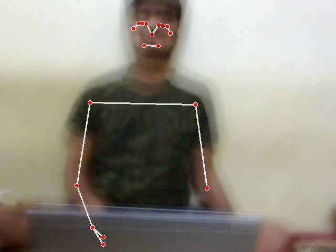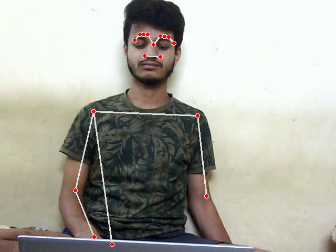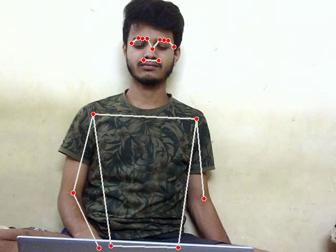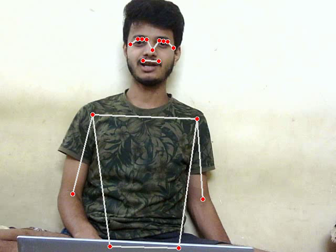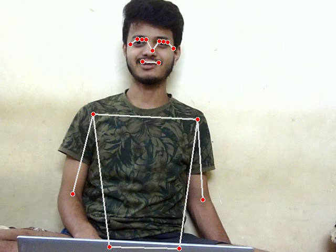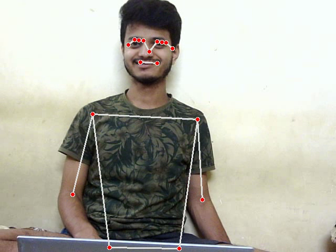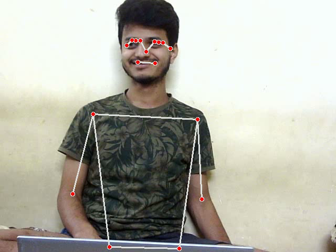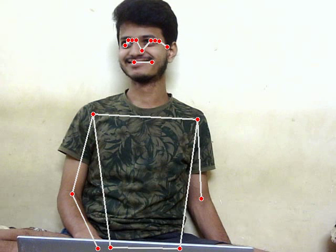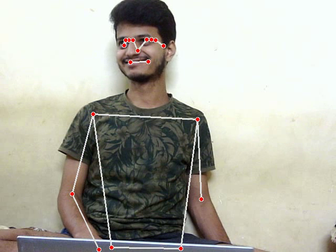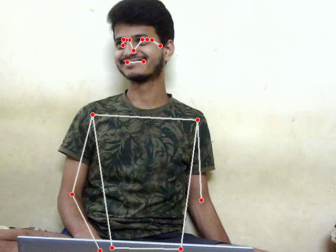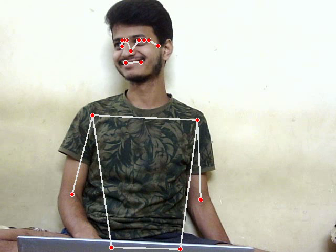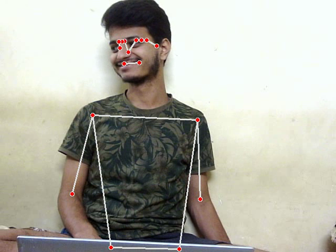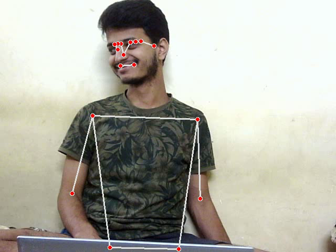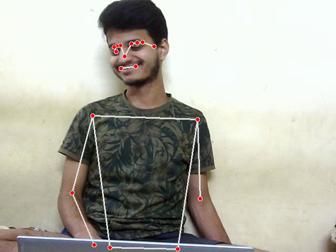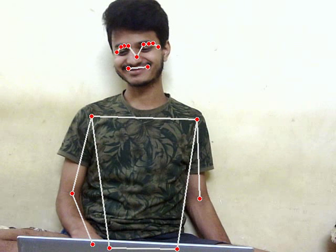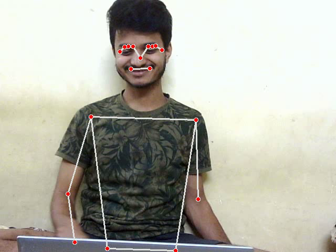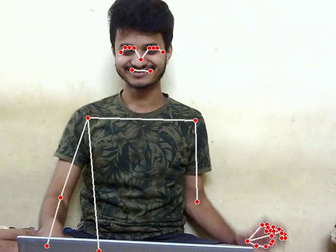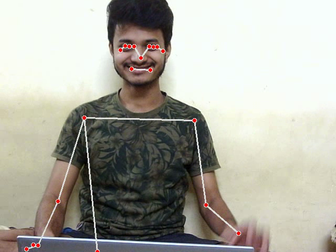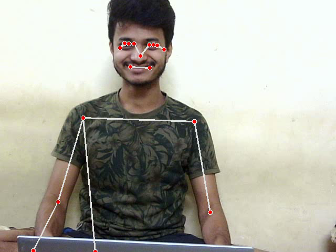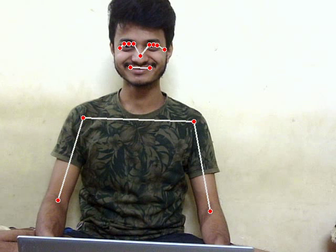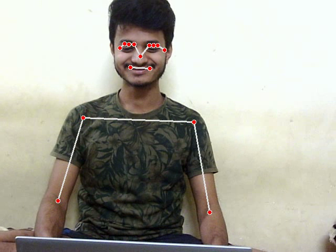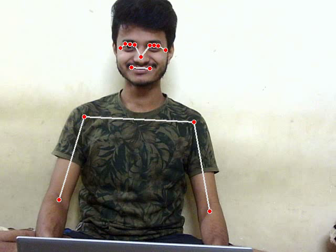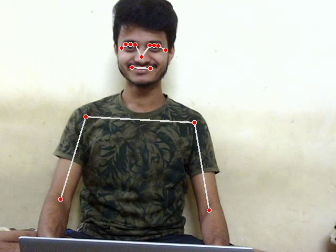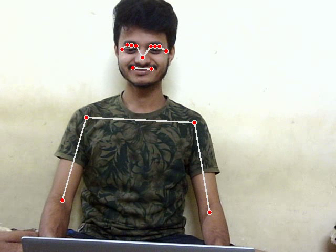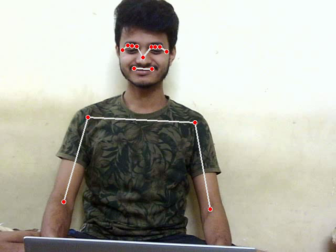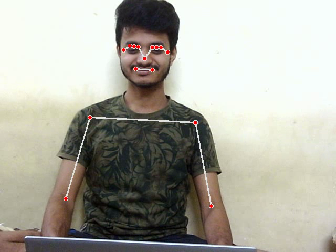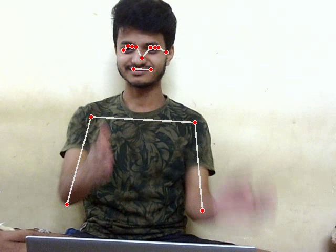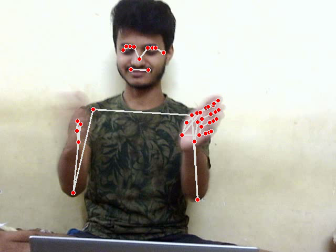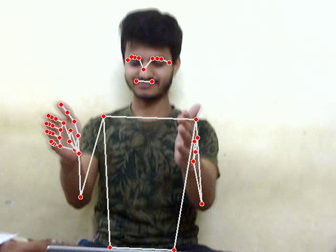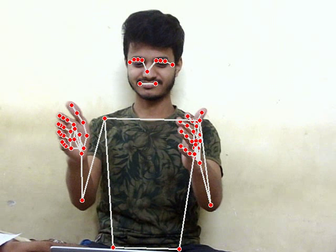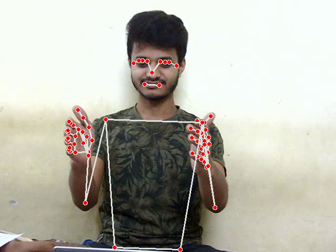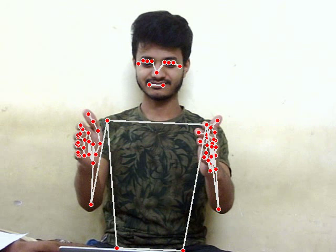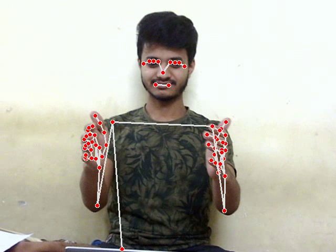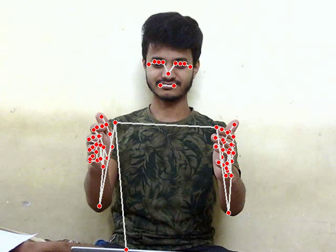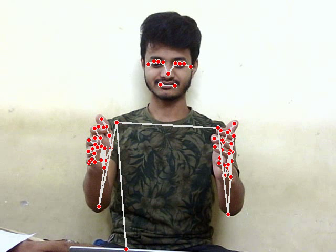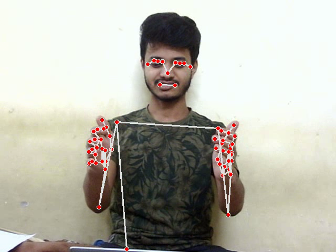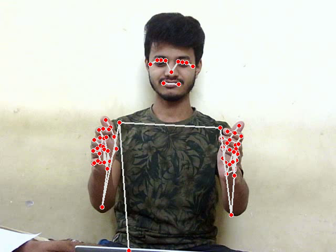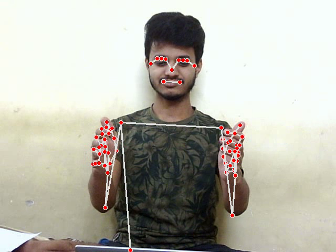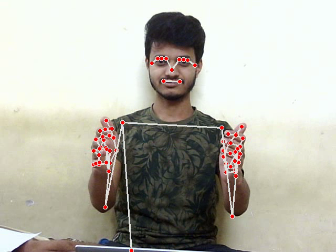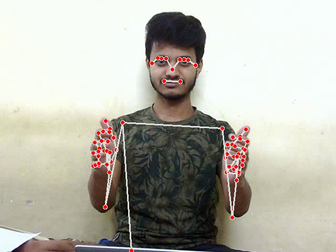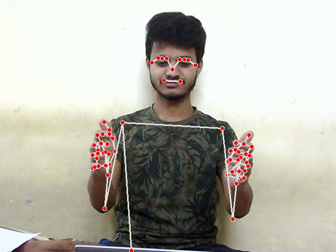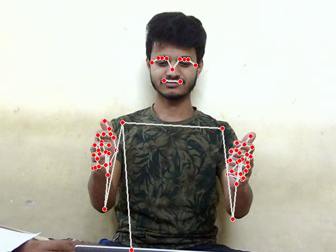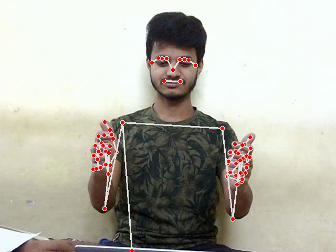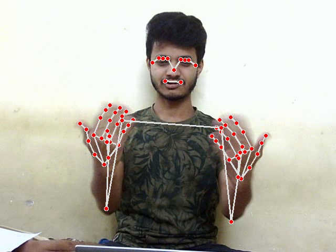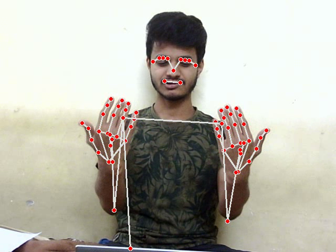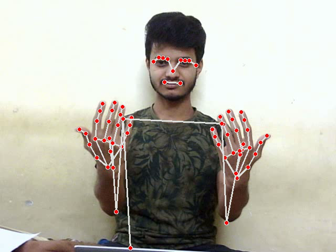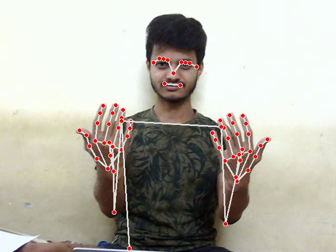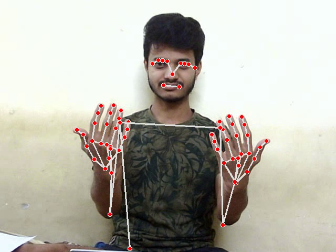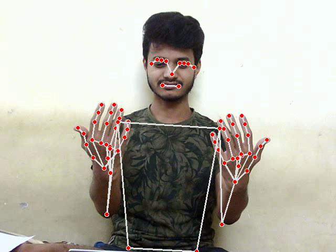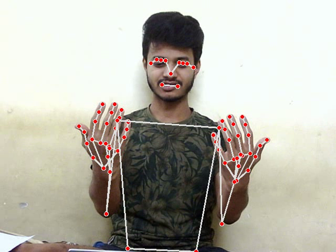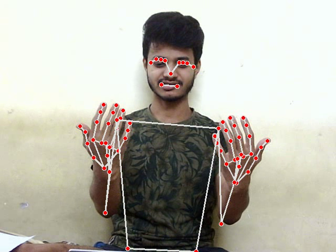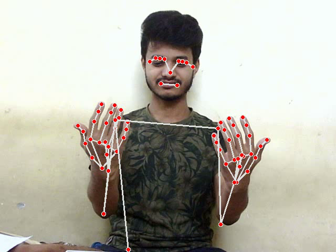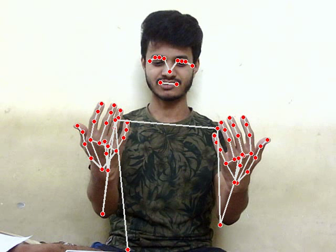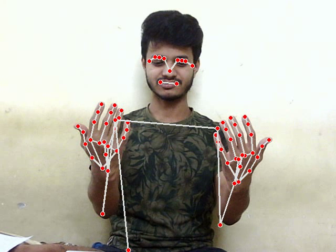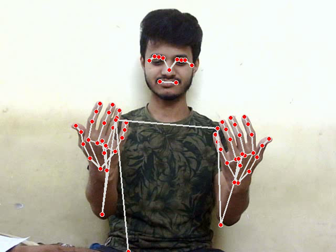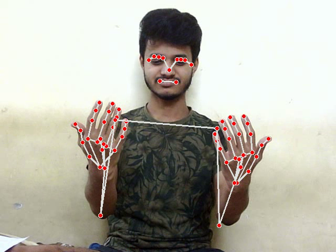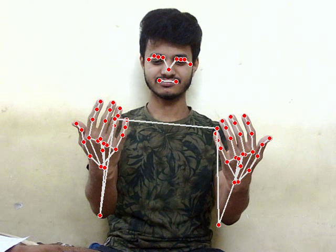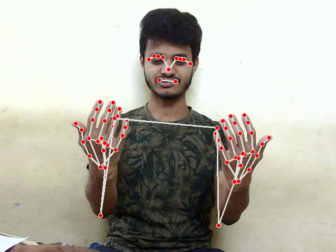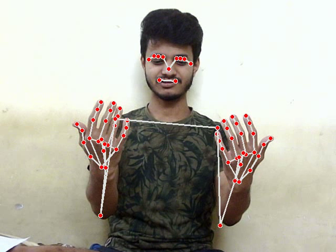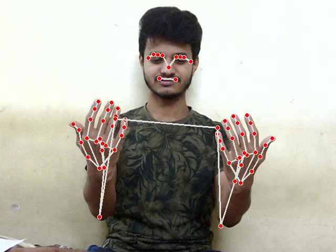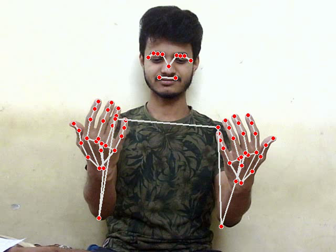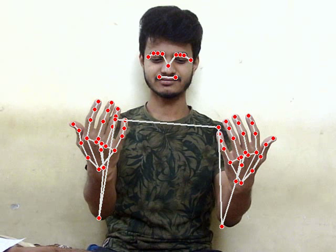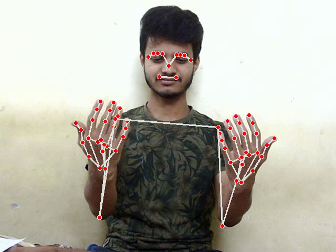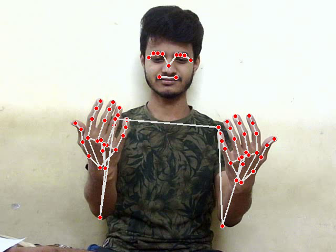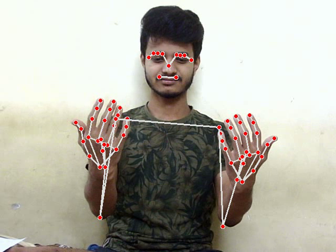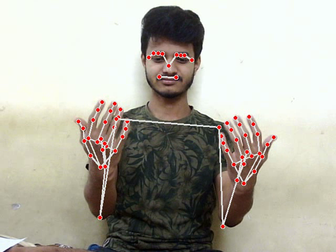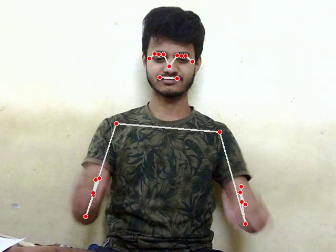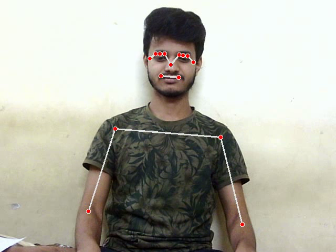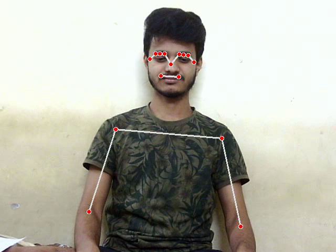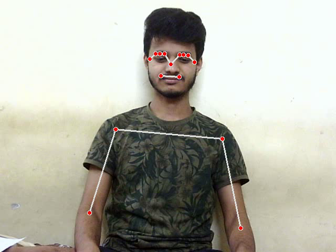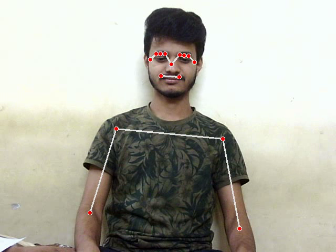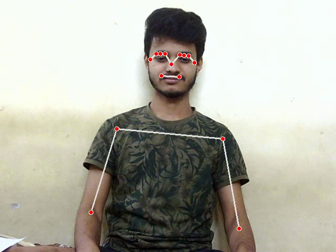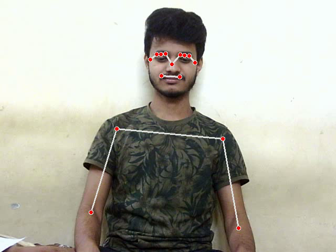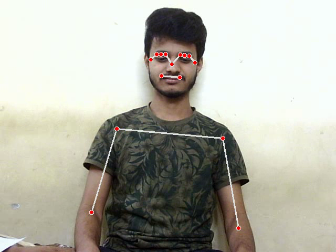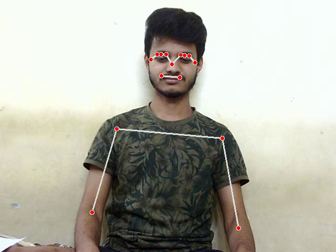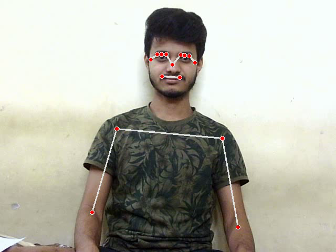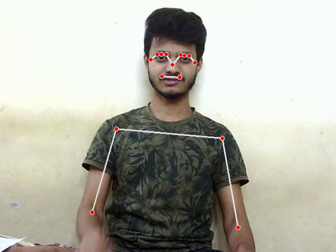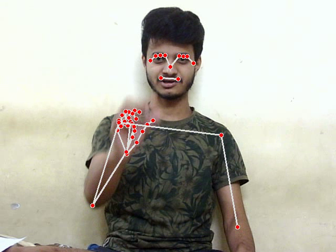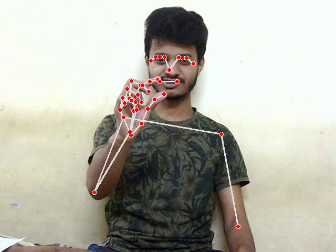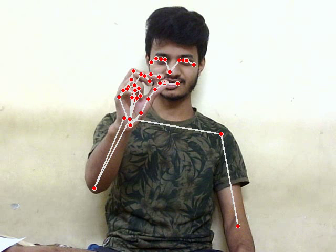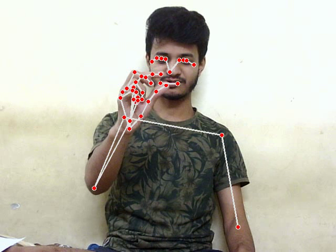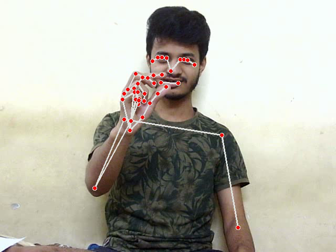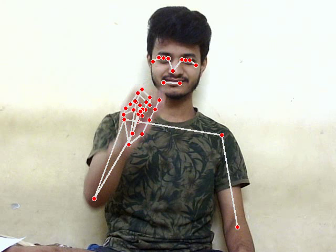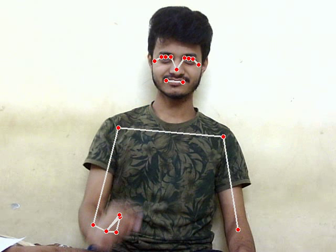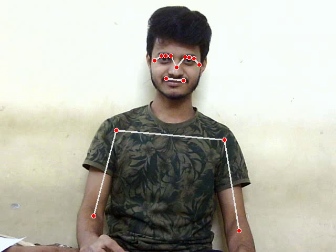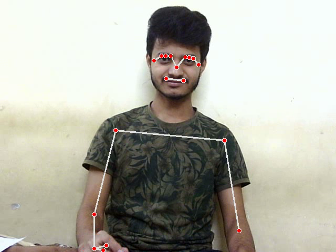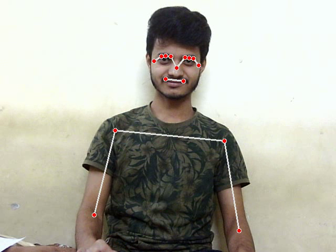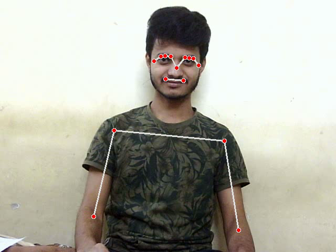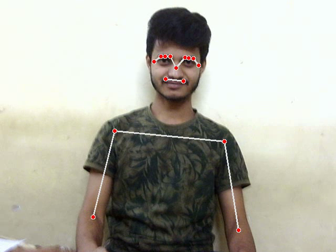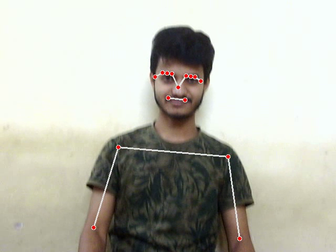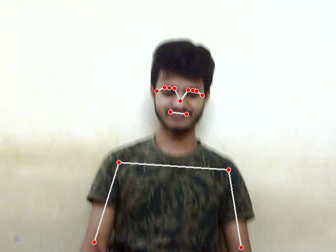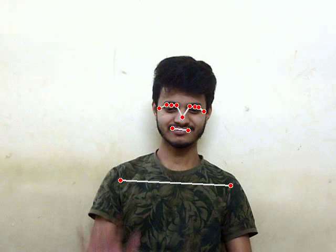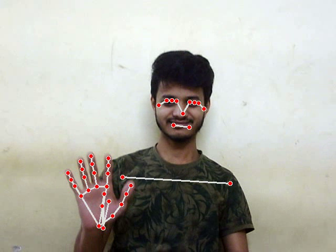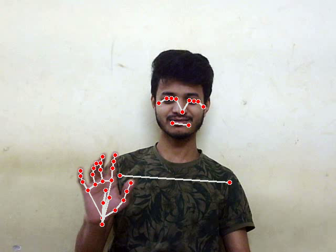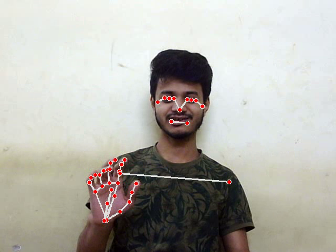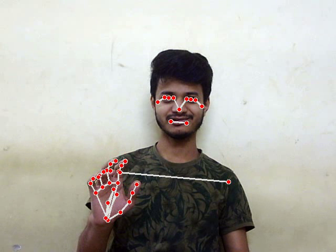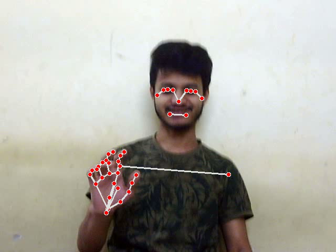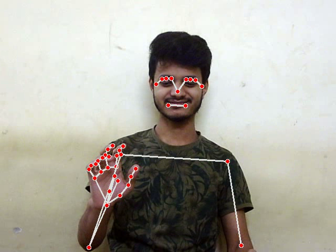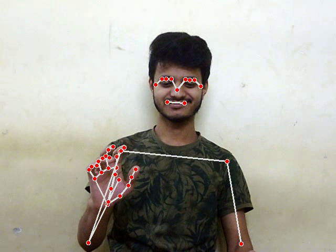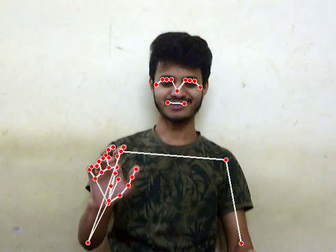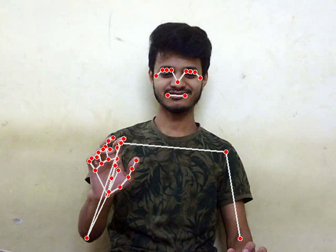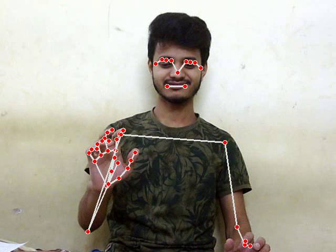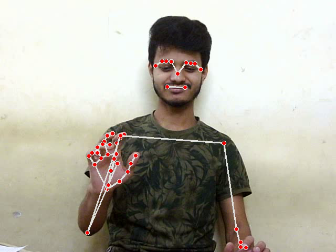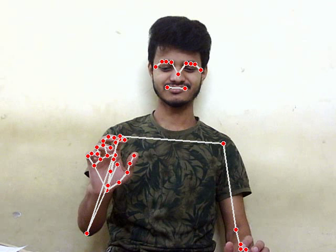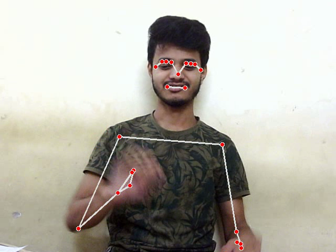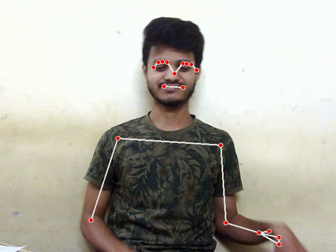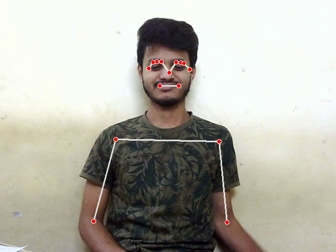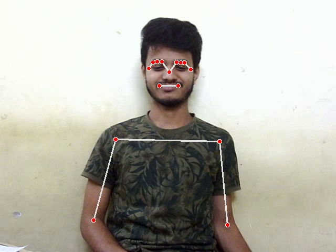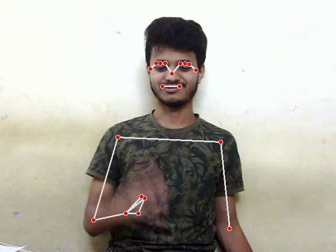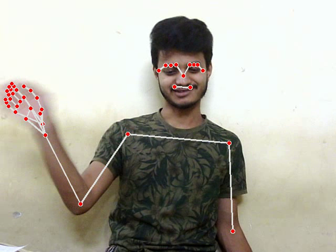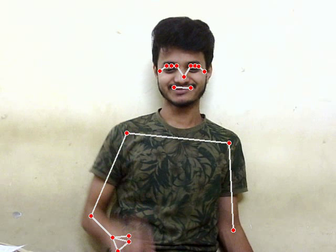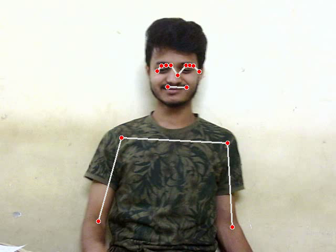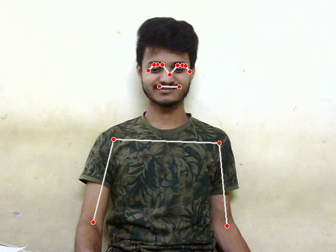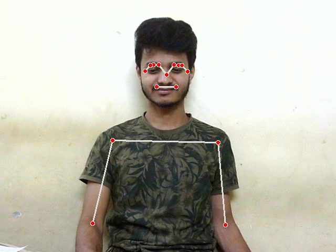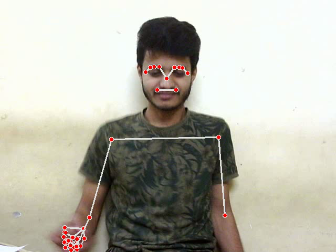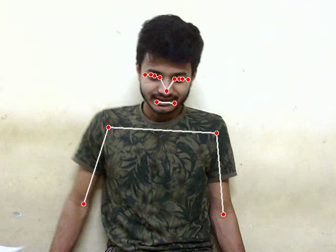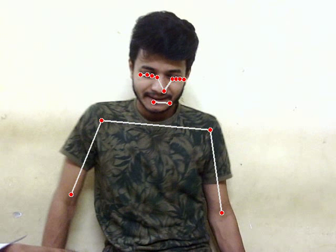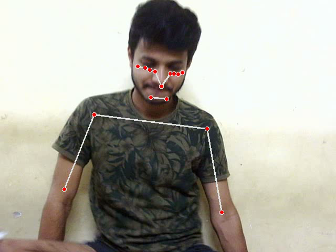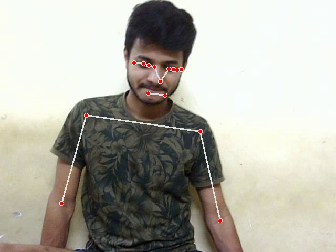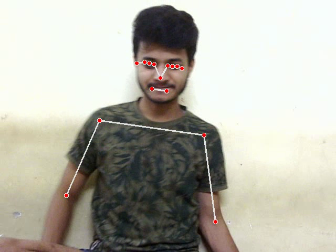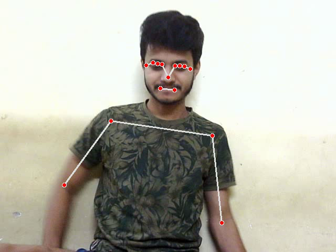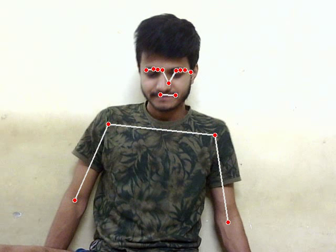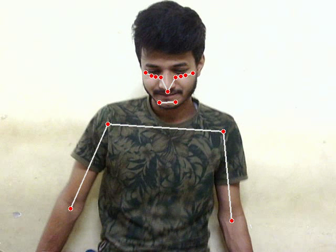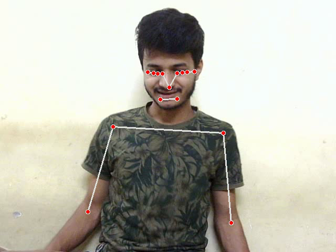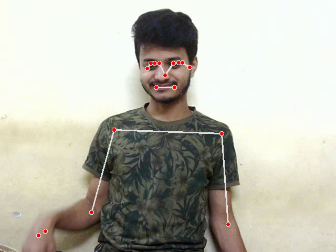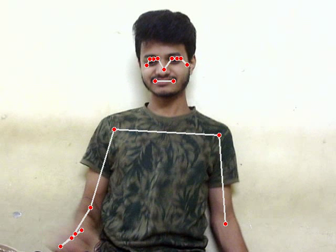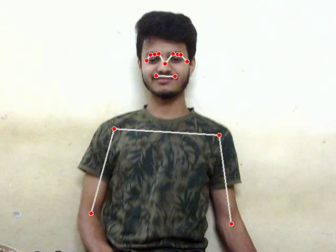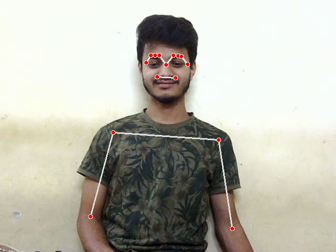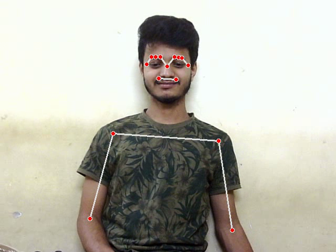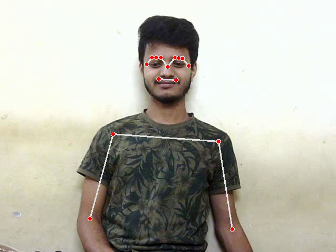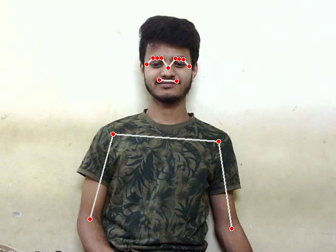bathroom